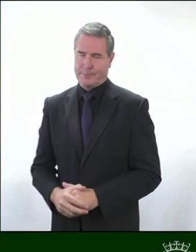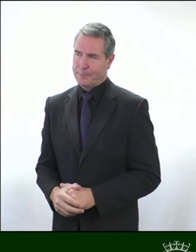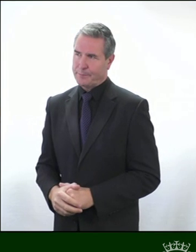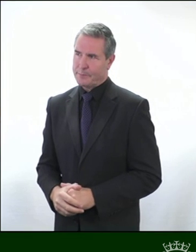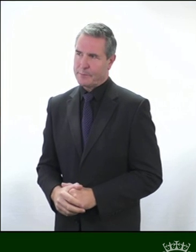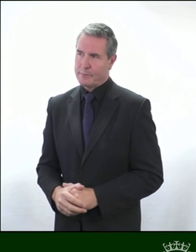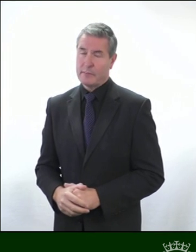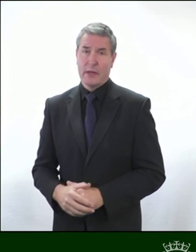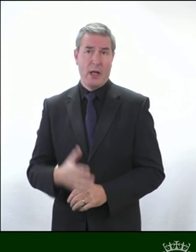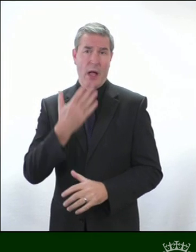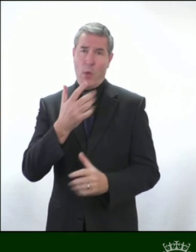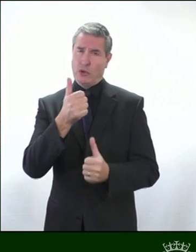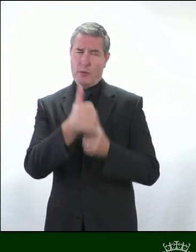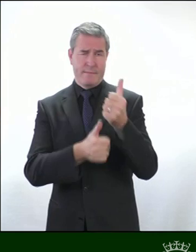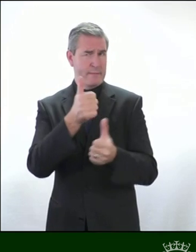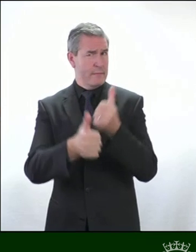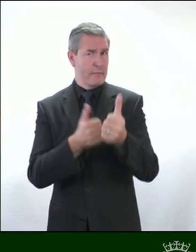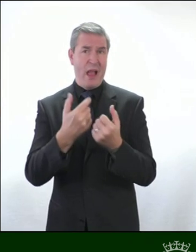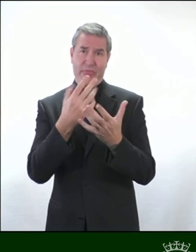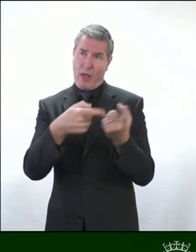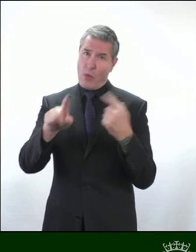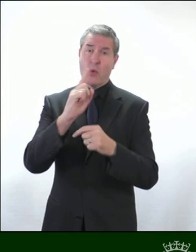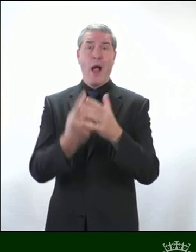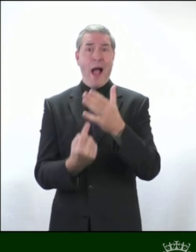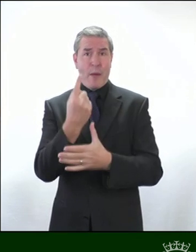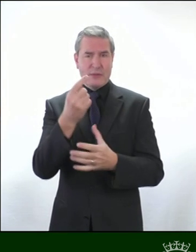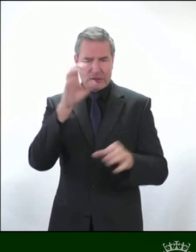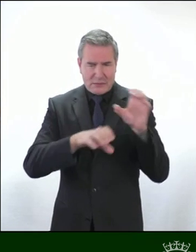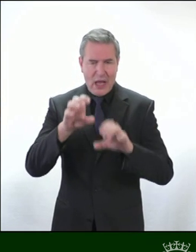I would like to pay tribute to and to thank all those who have made this possible.